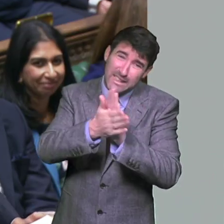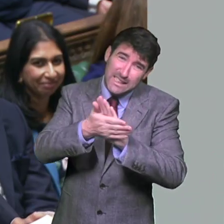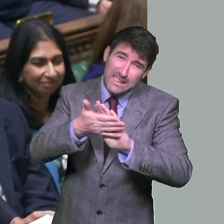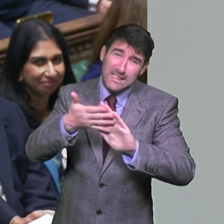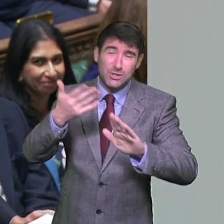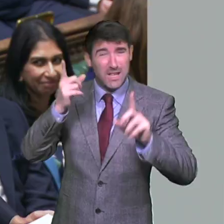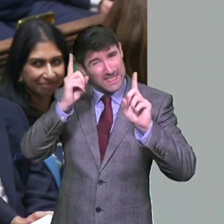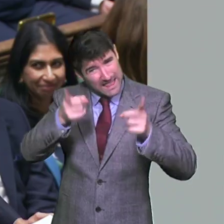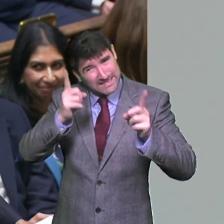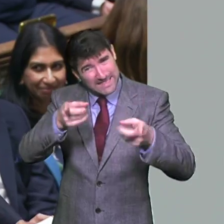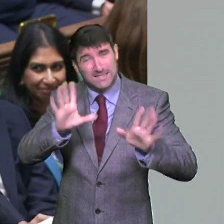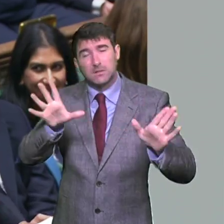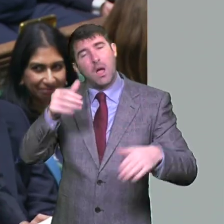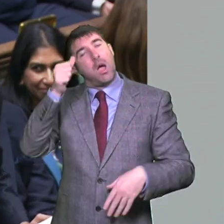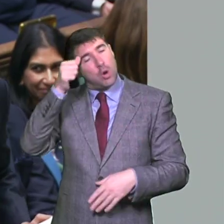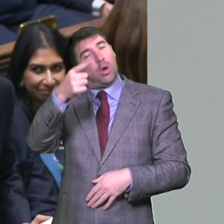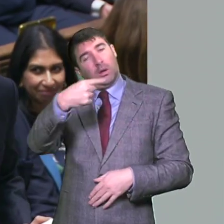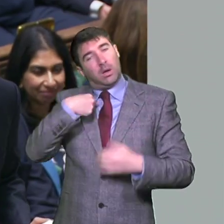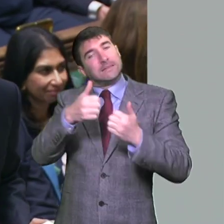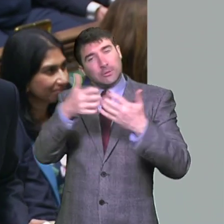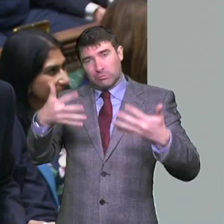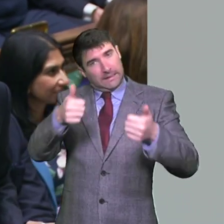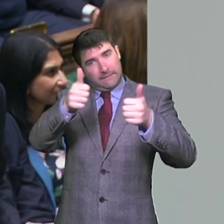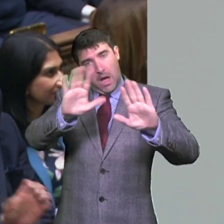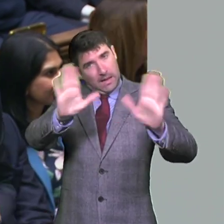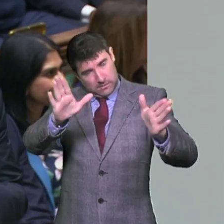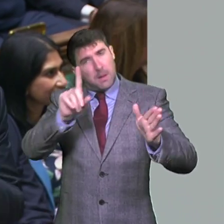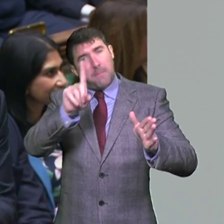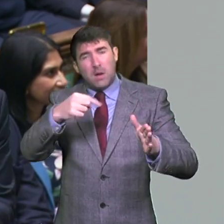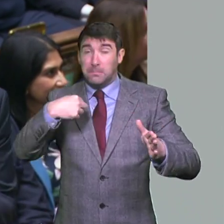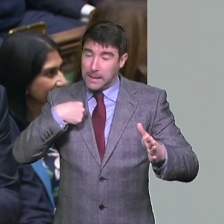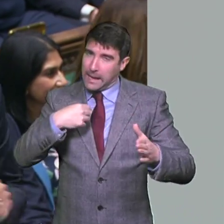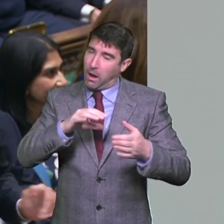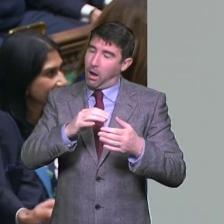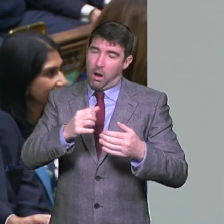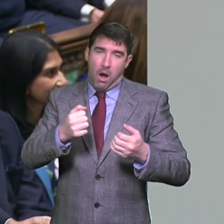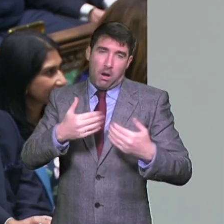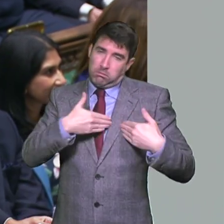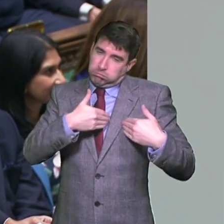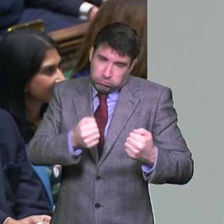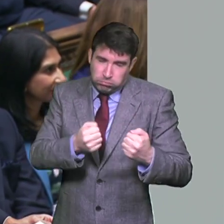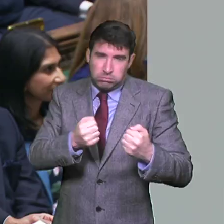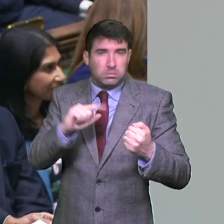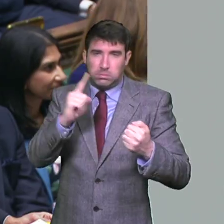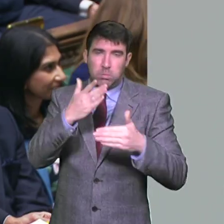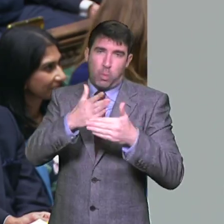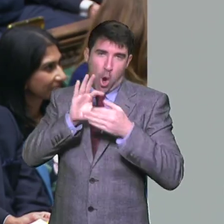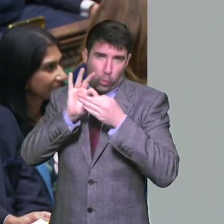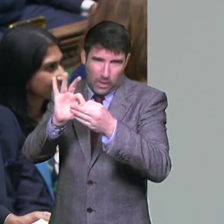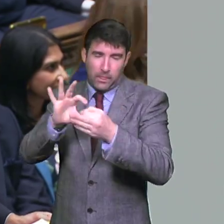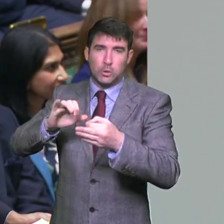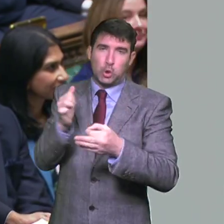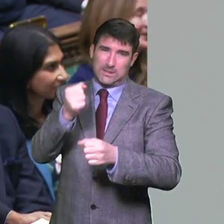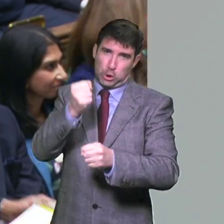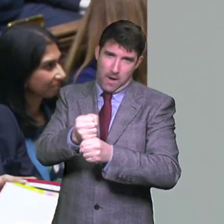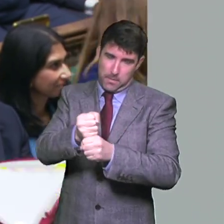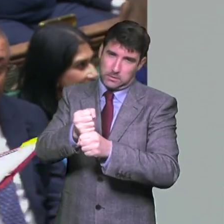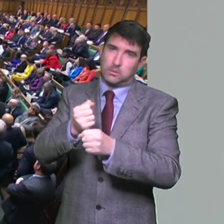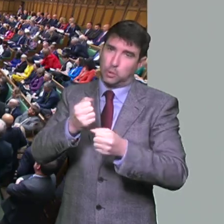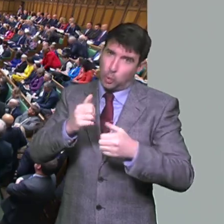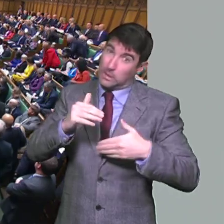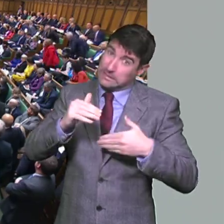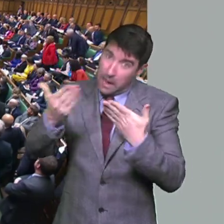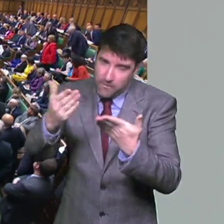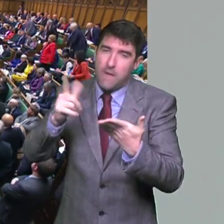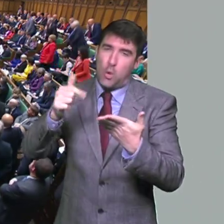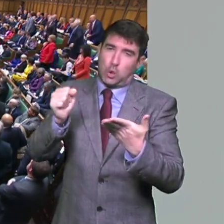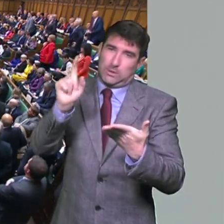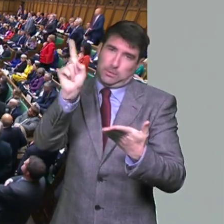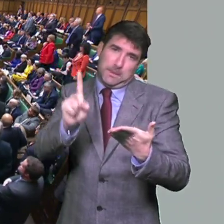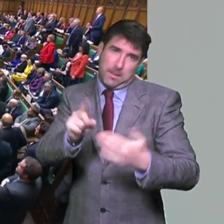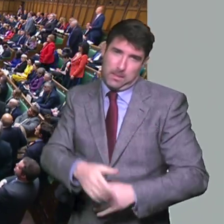While we will disagree on that issue, I remain committed to working constructively in partnership with the Scottish Government to deliver for the people of Scotland.